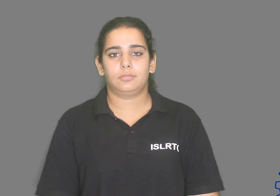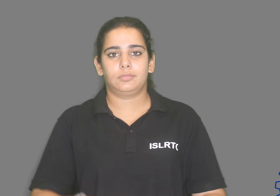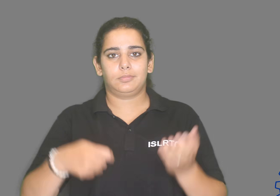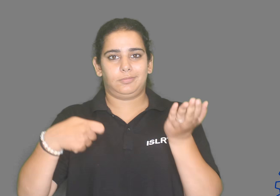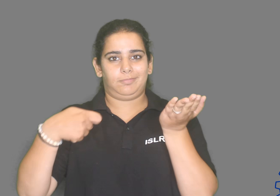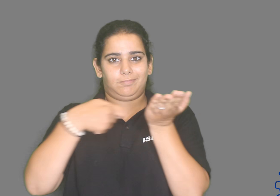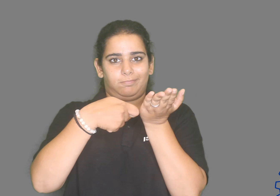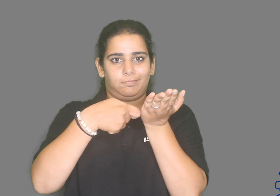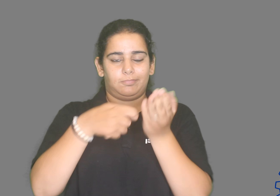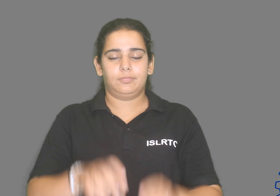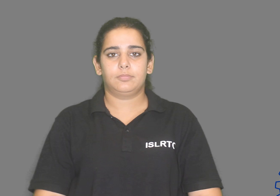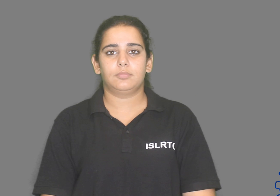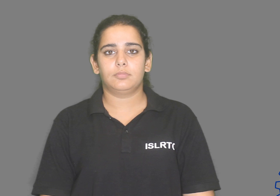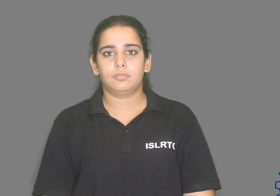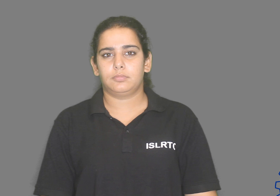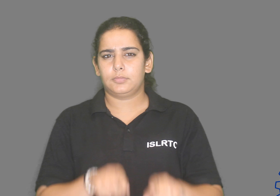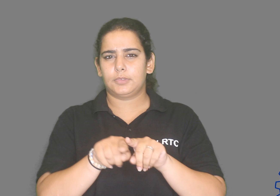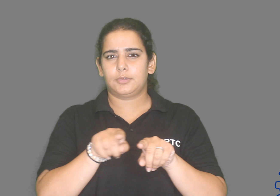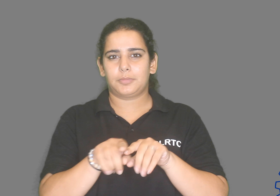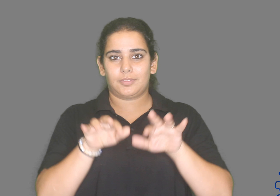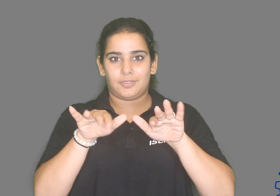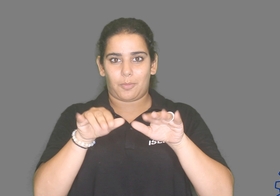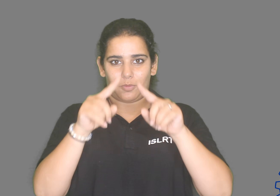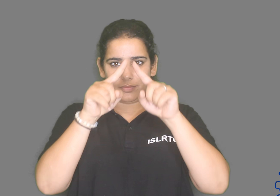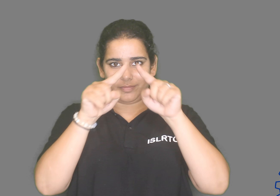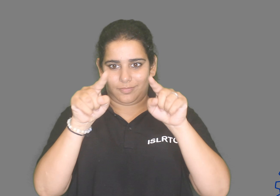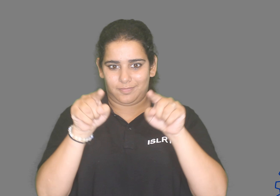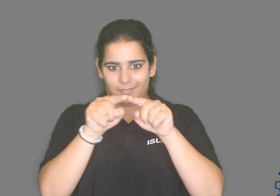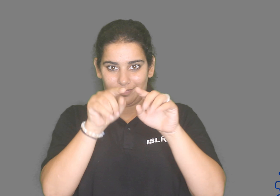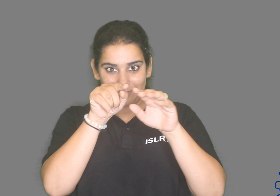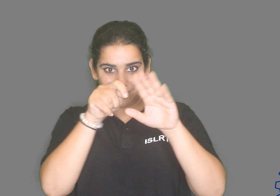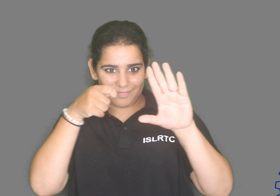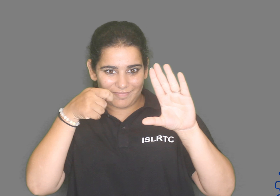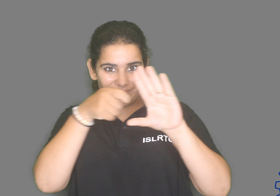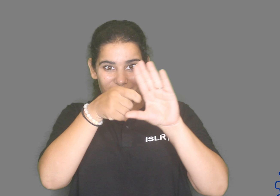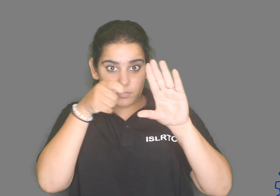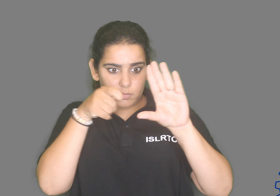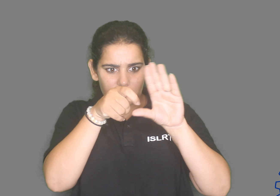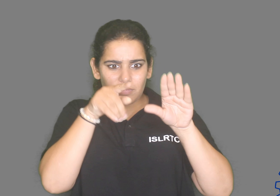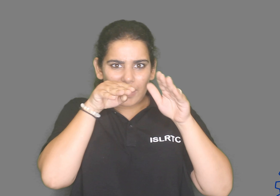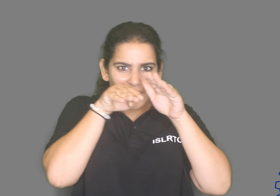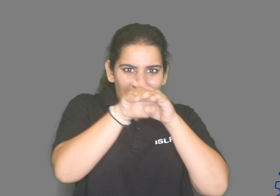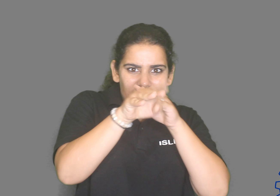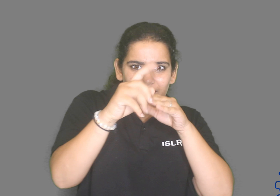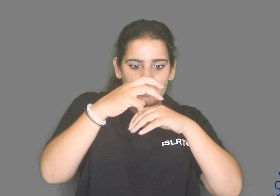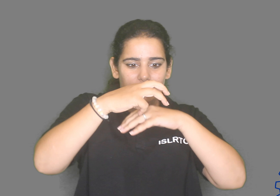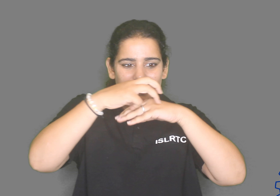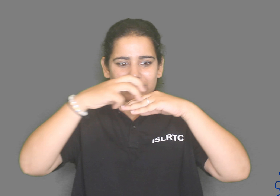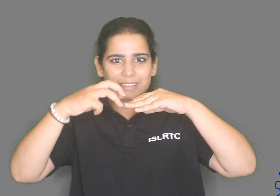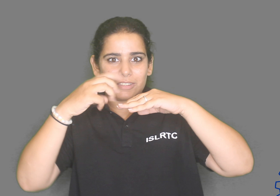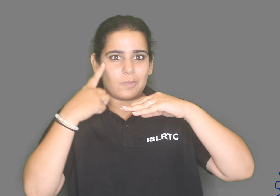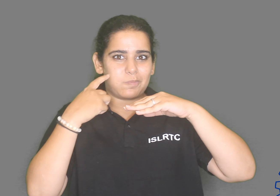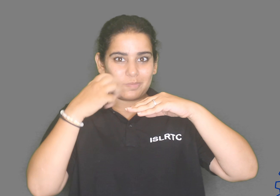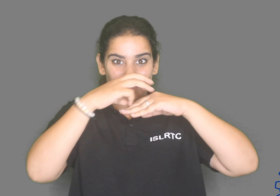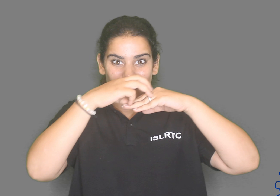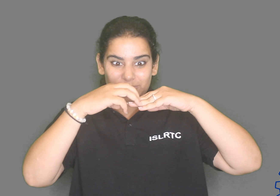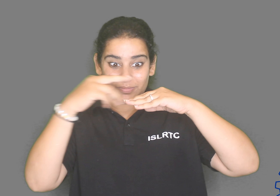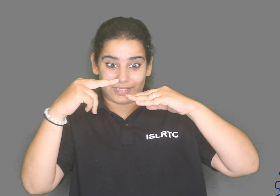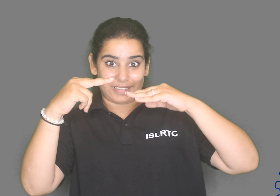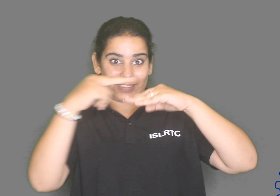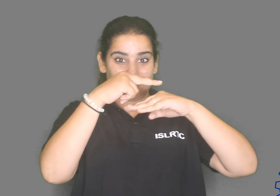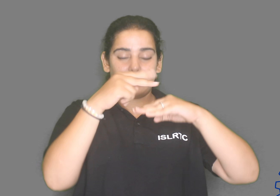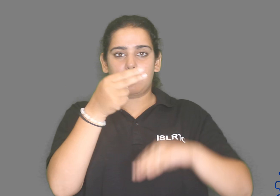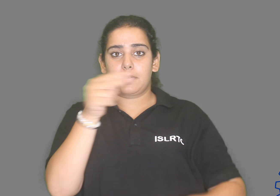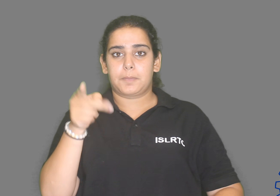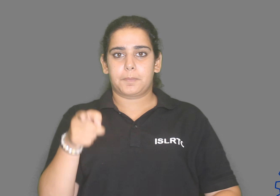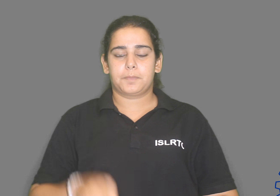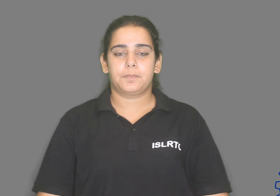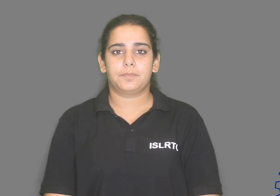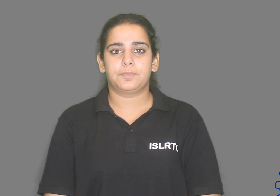Media Gateway a translation device that converts media streams between dissimilar telecommunications networks